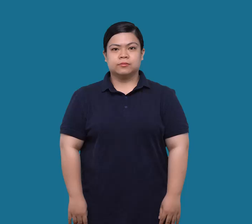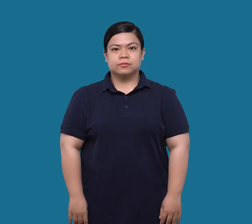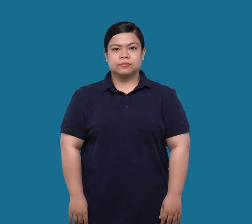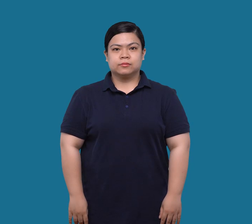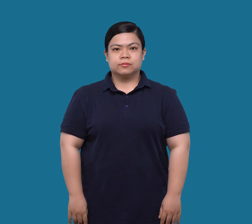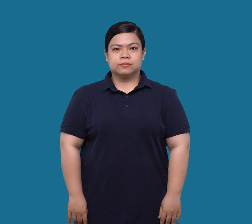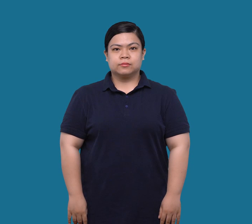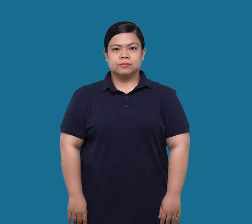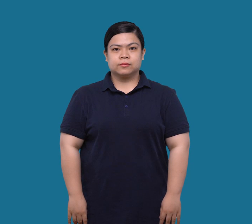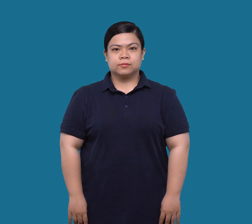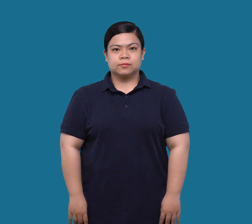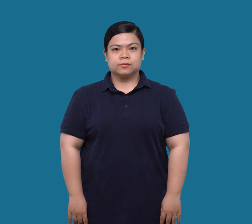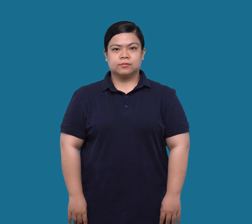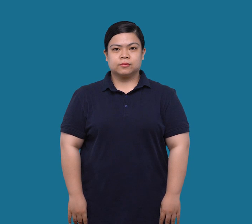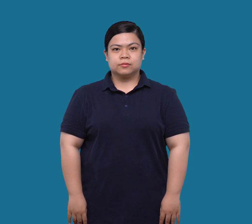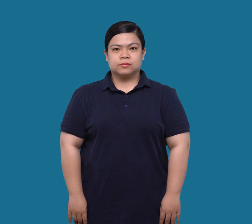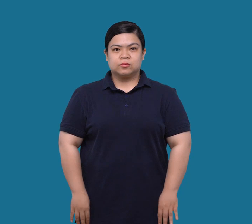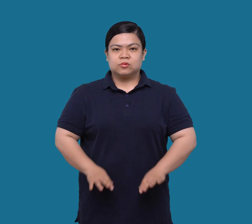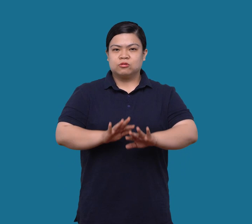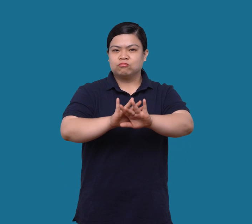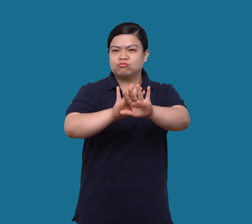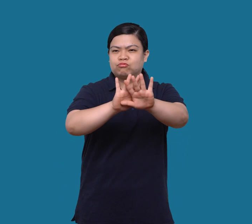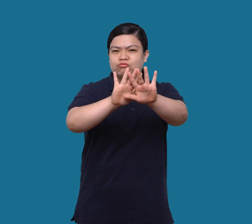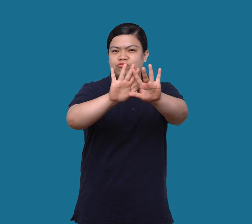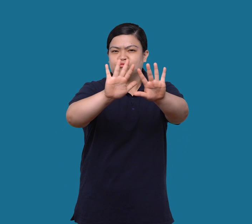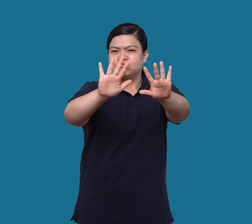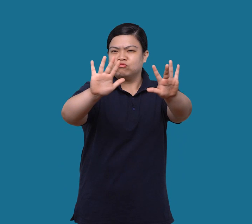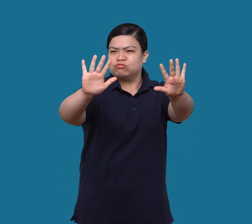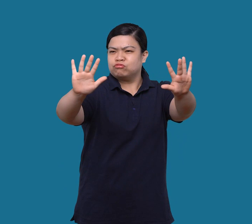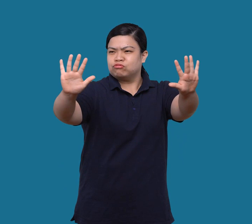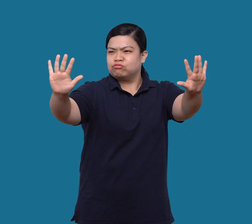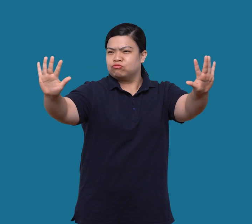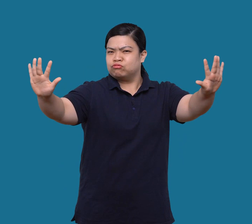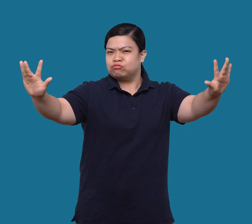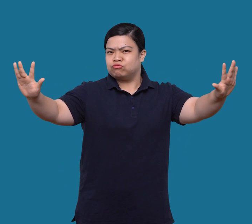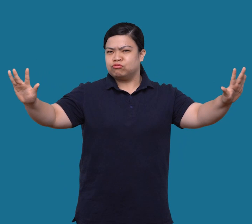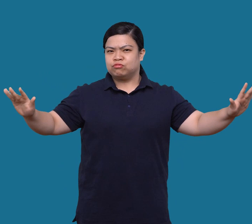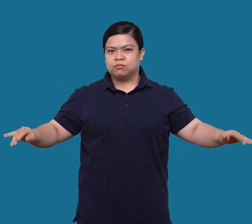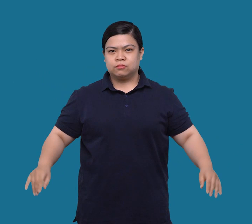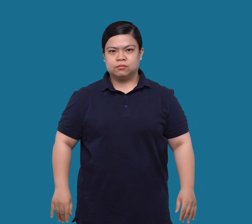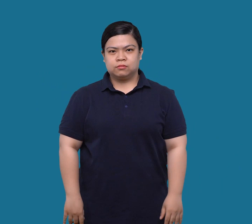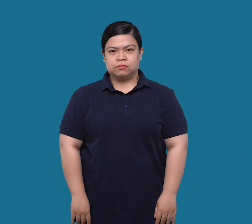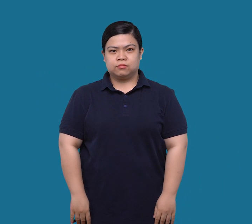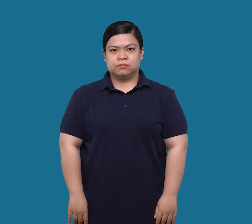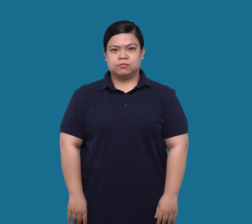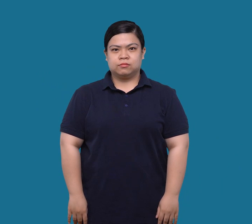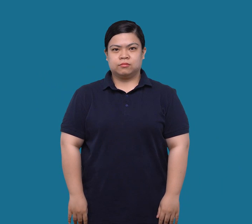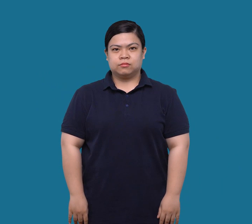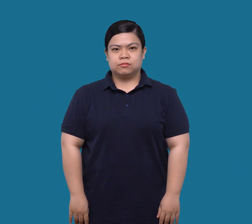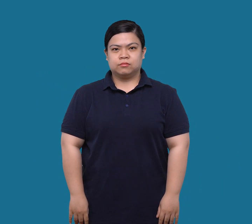hùng vĩ